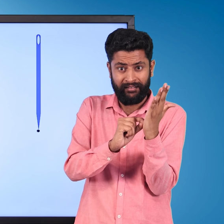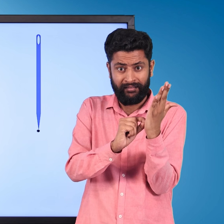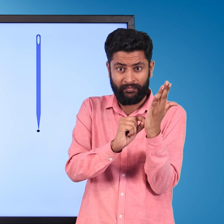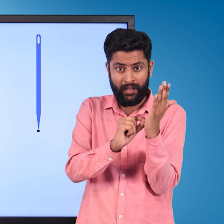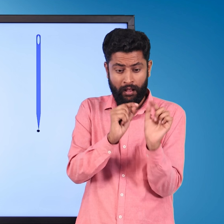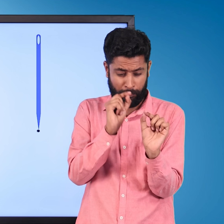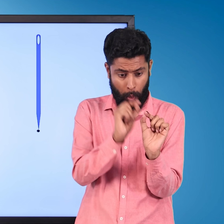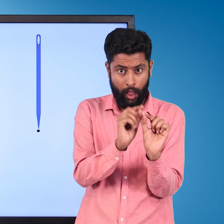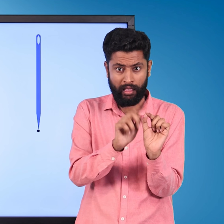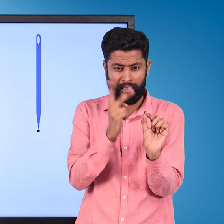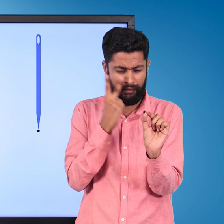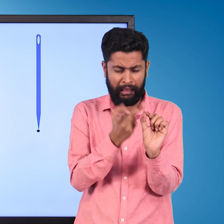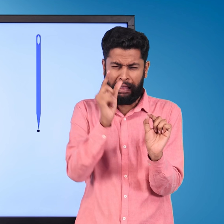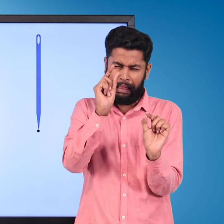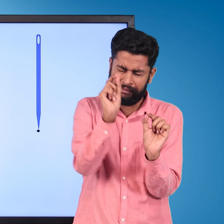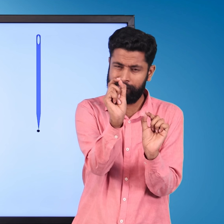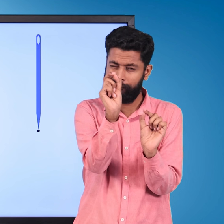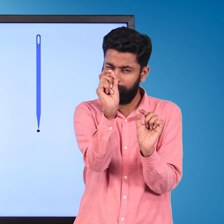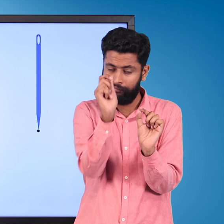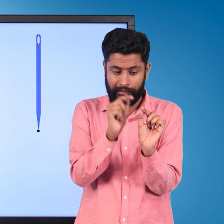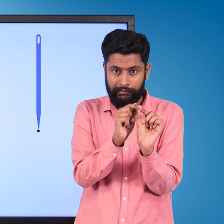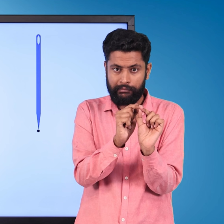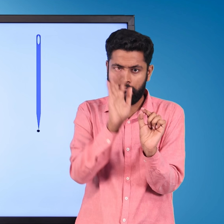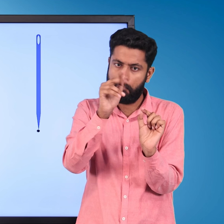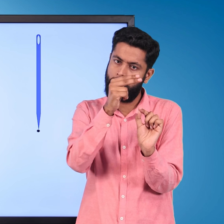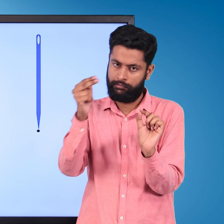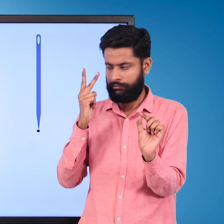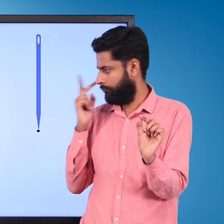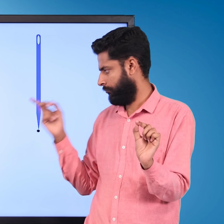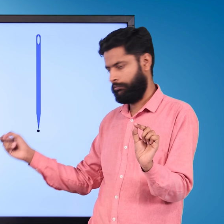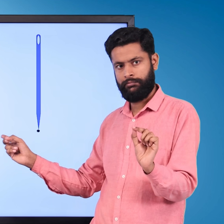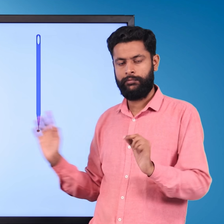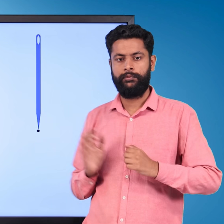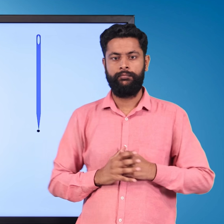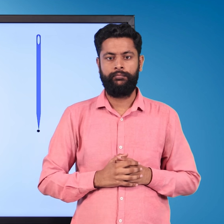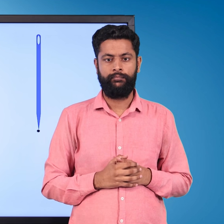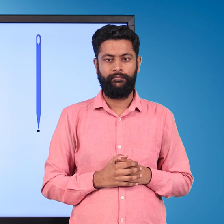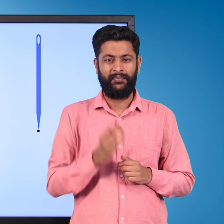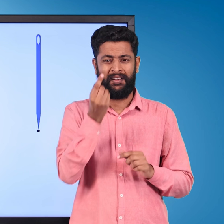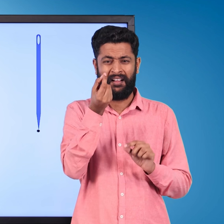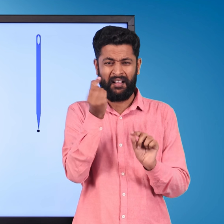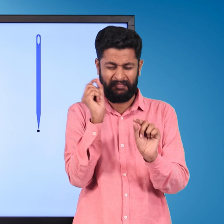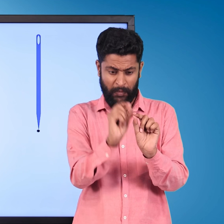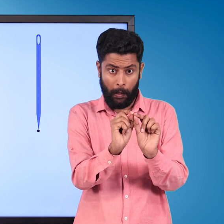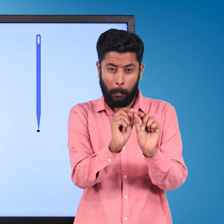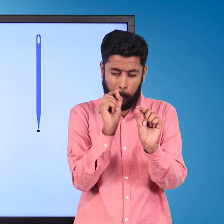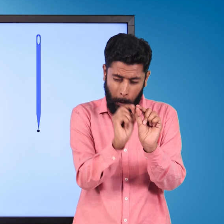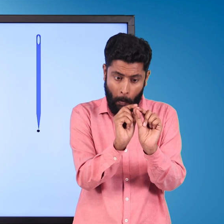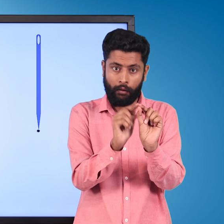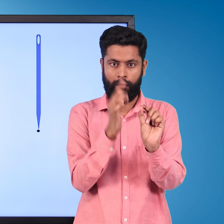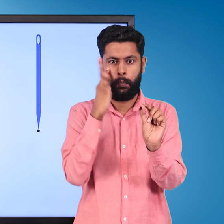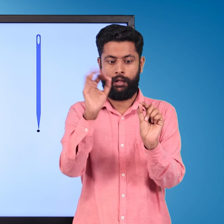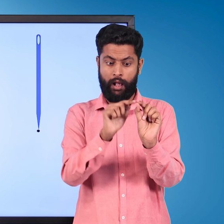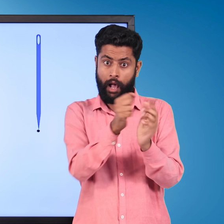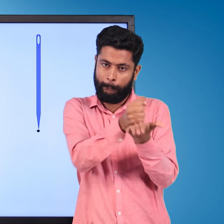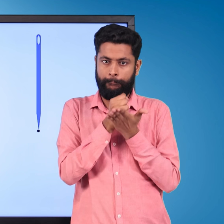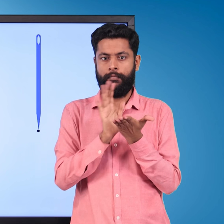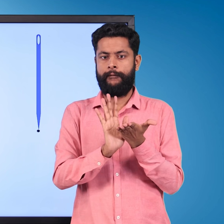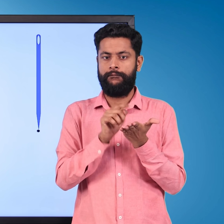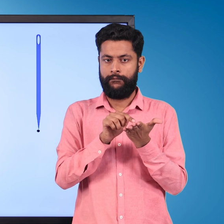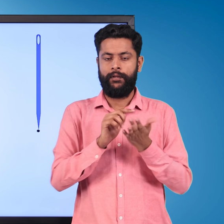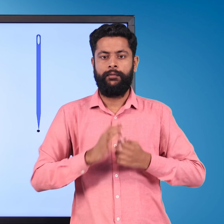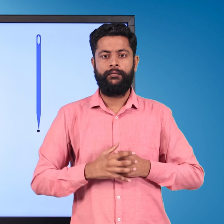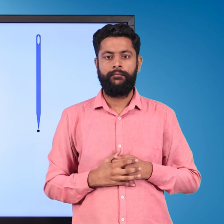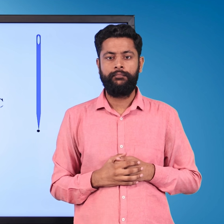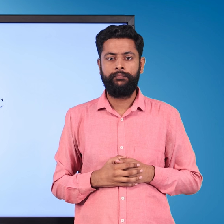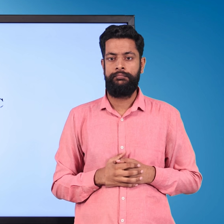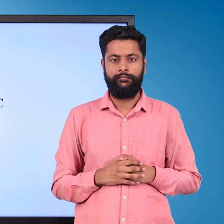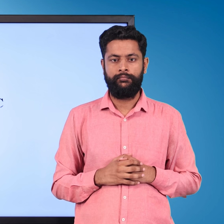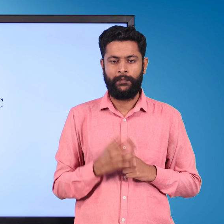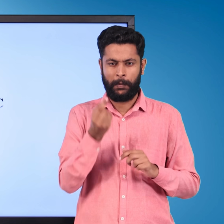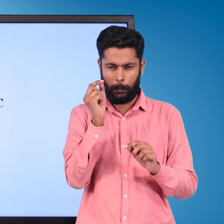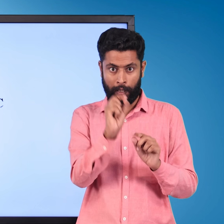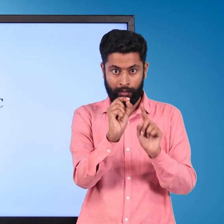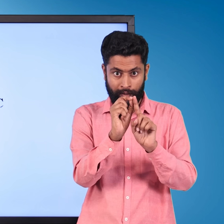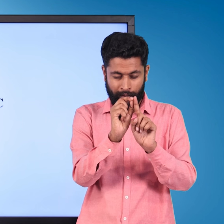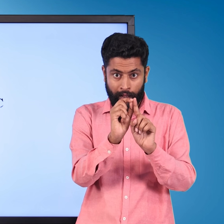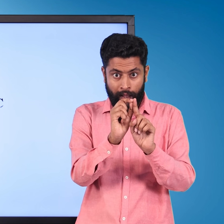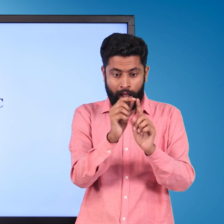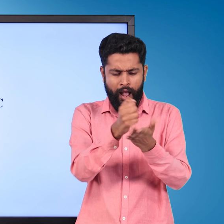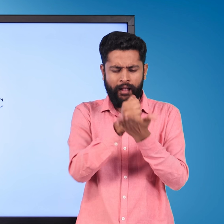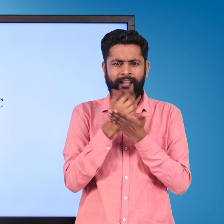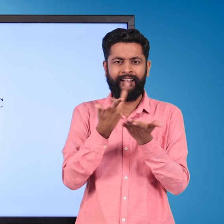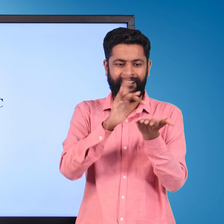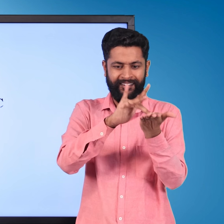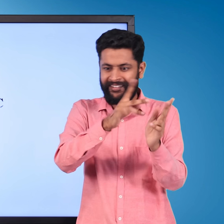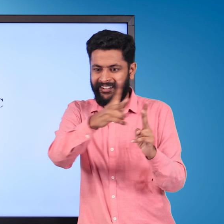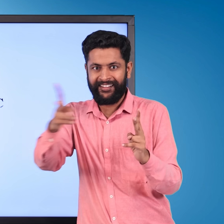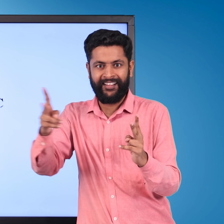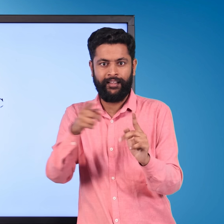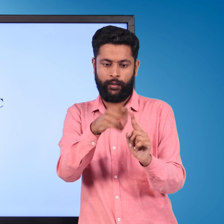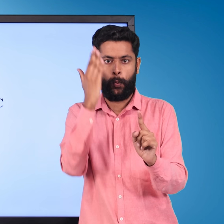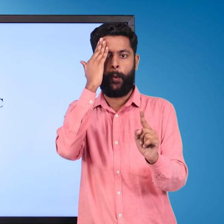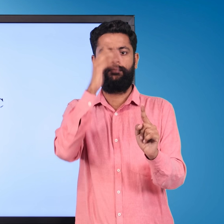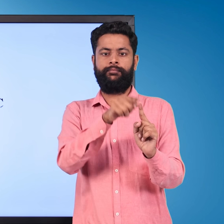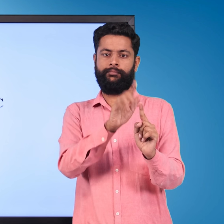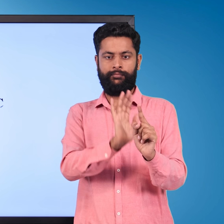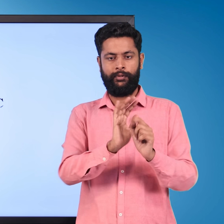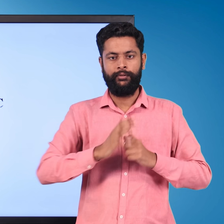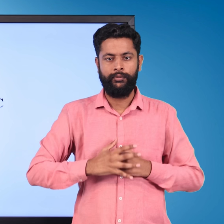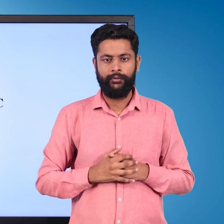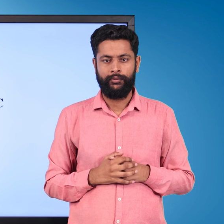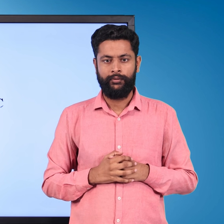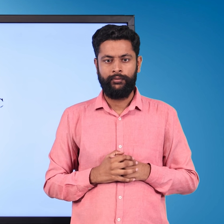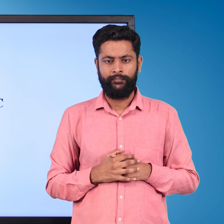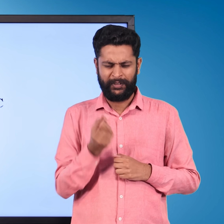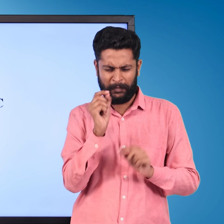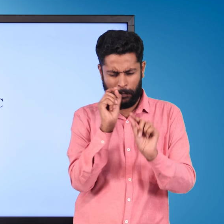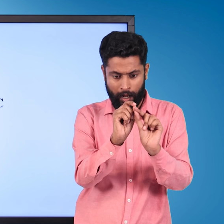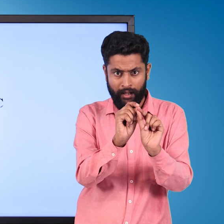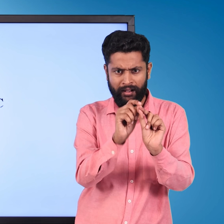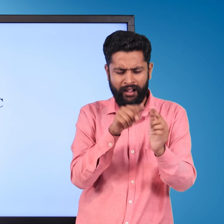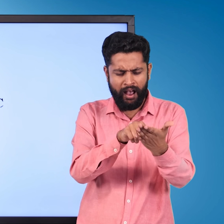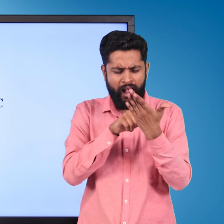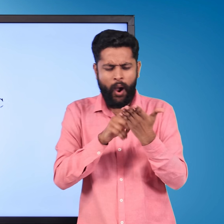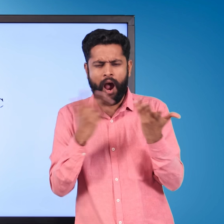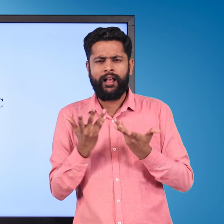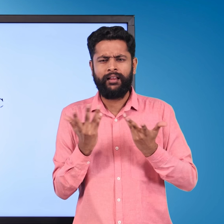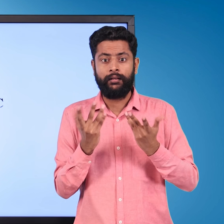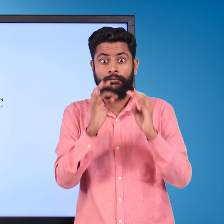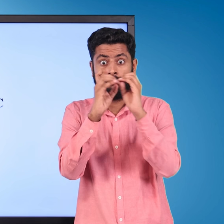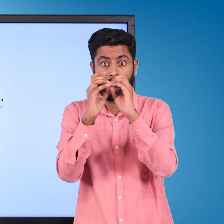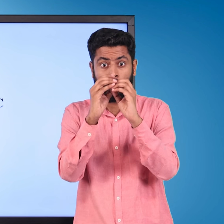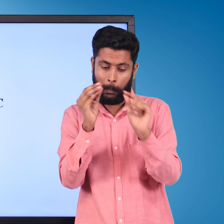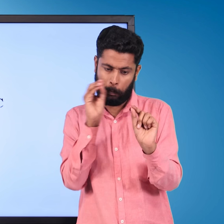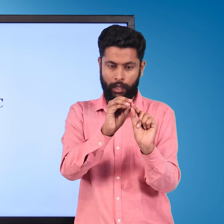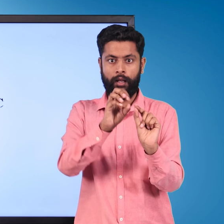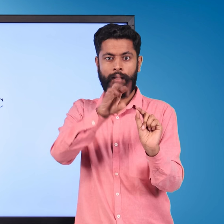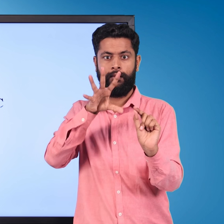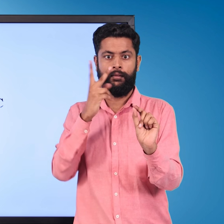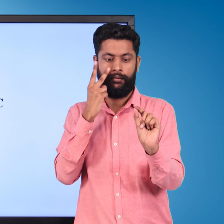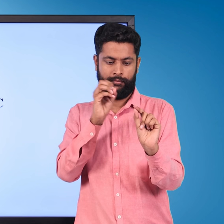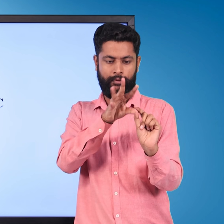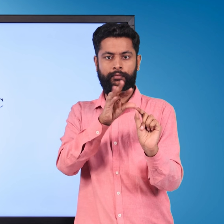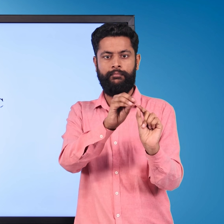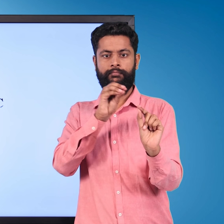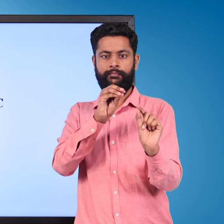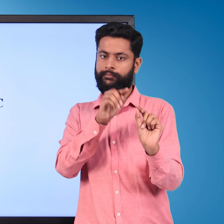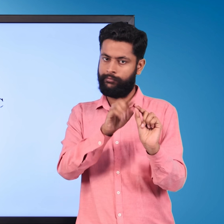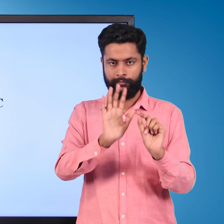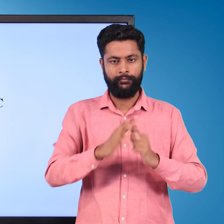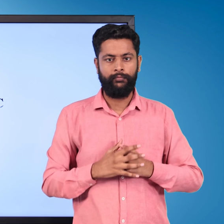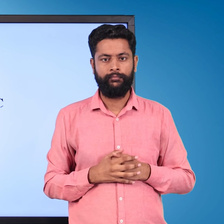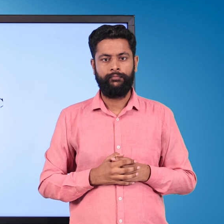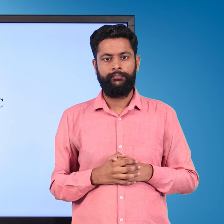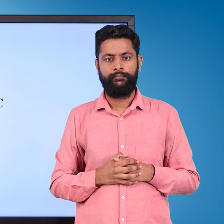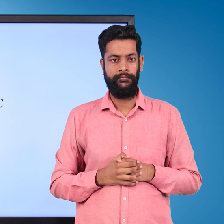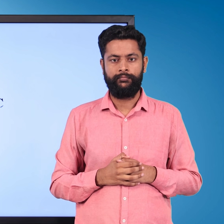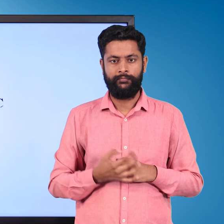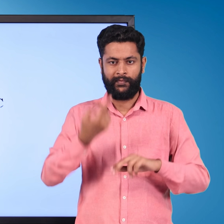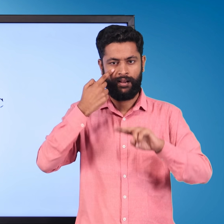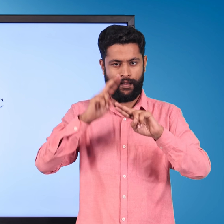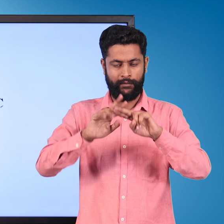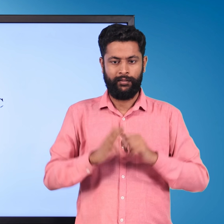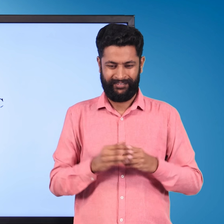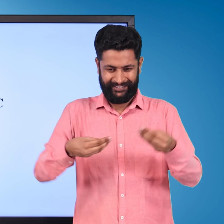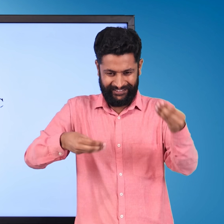This almost invisible tiny dot will give you an idea of a point. A point determines a location. It is usually denoted by a capital letter.